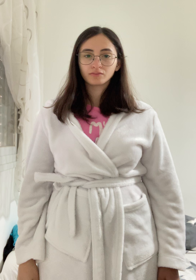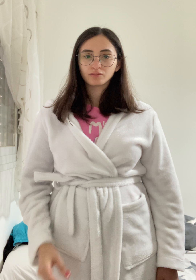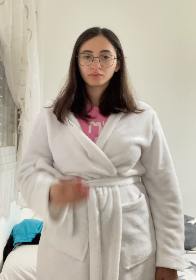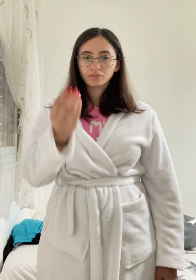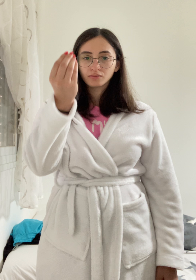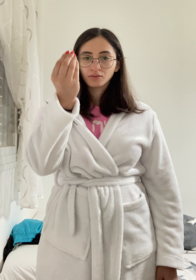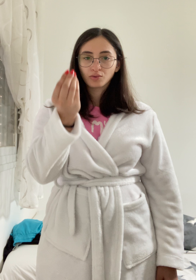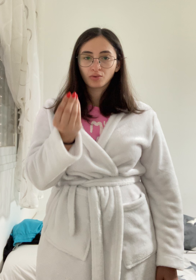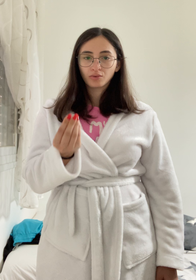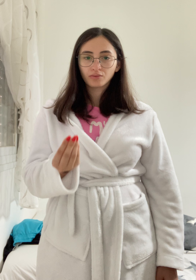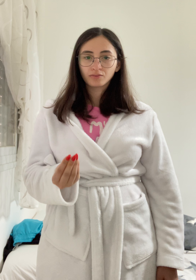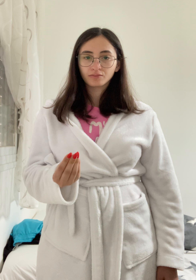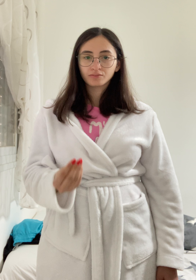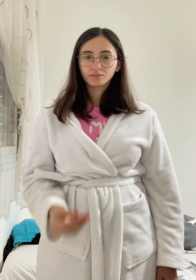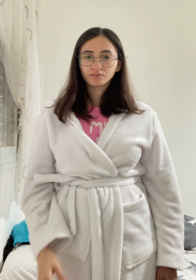טוב